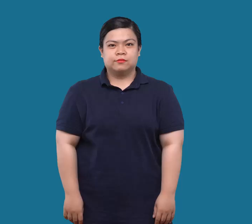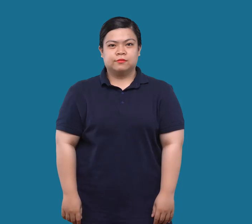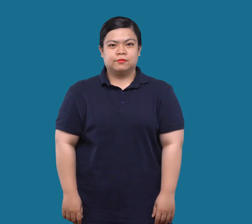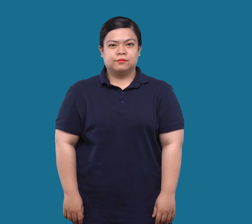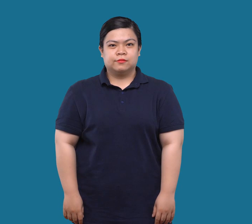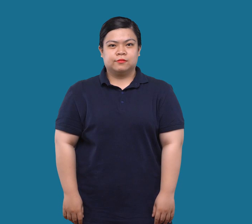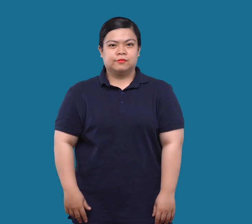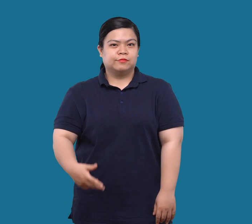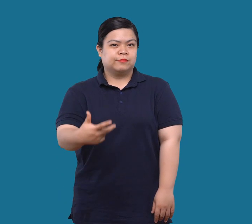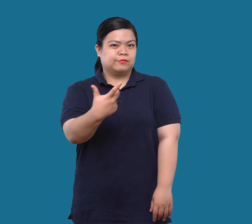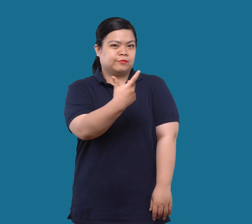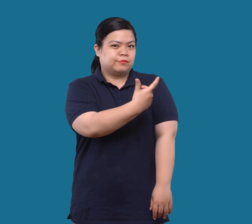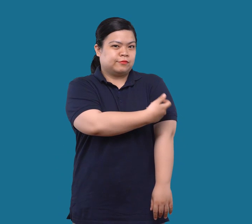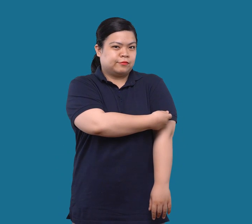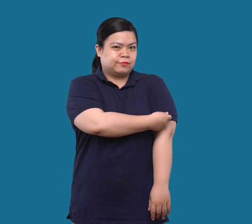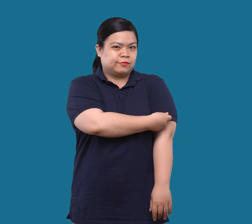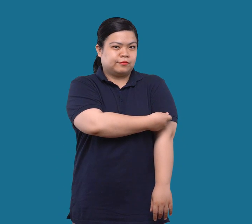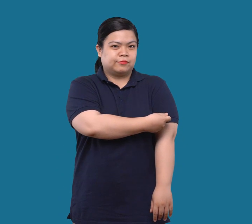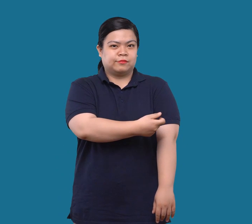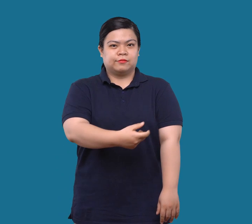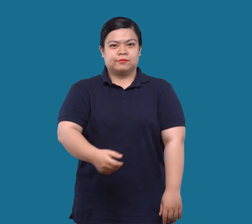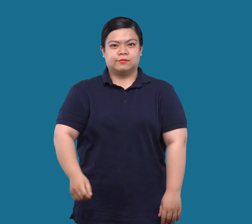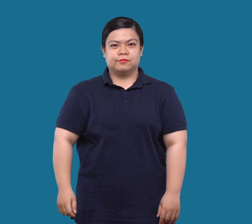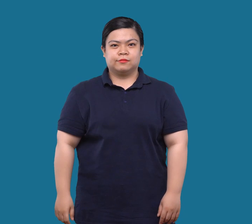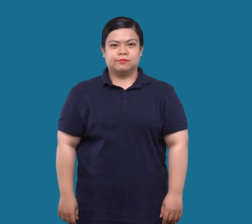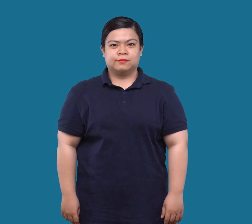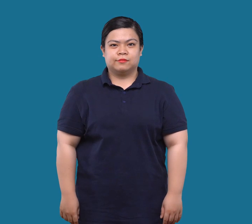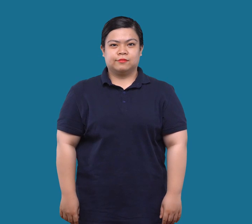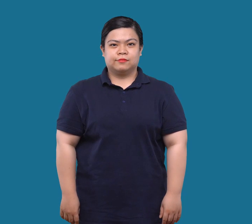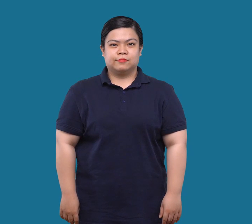tiêm